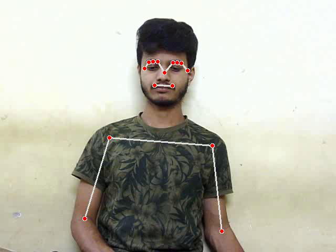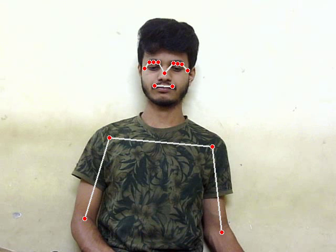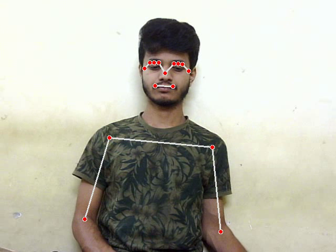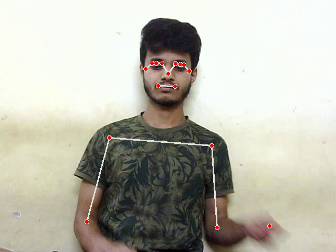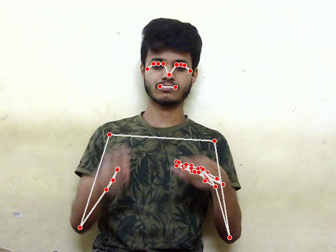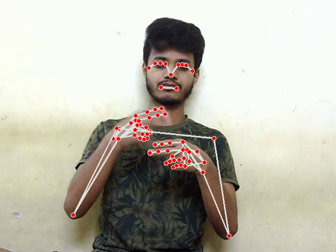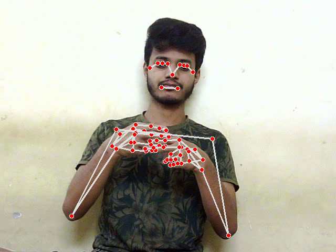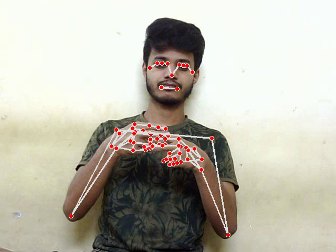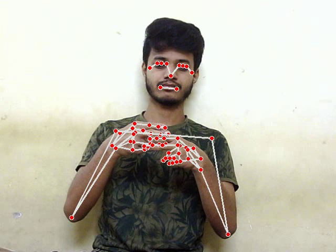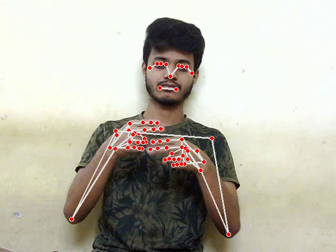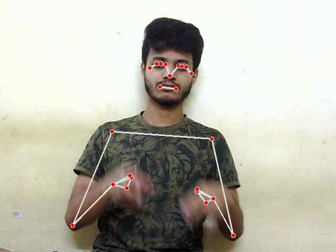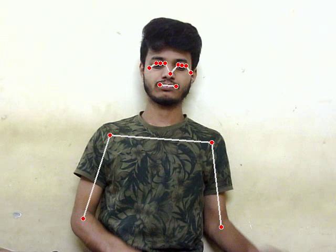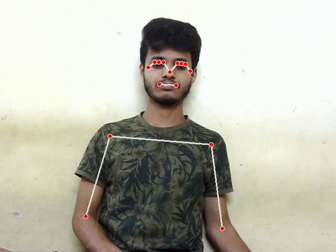name